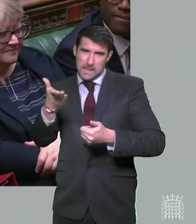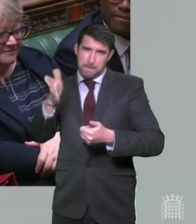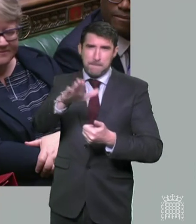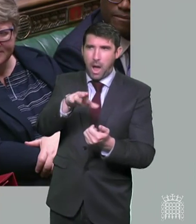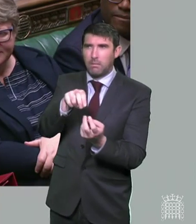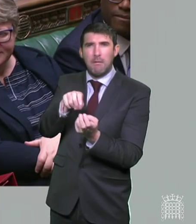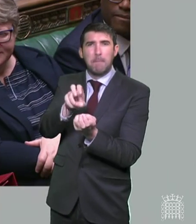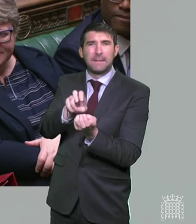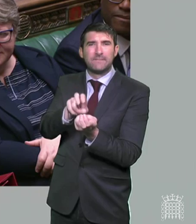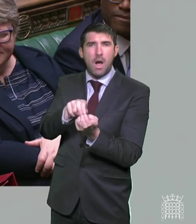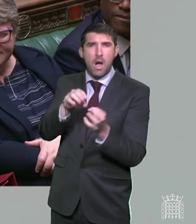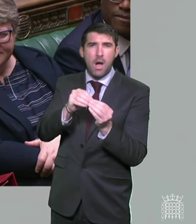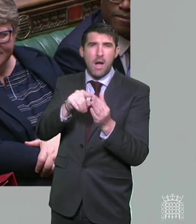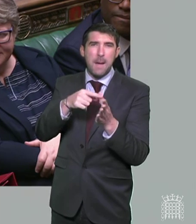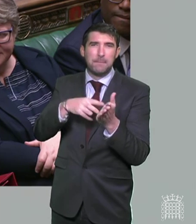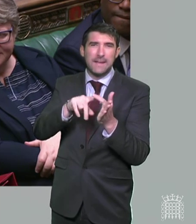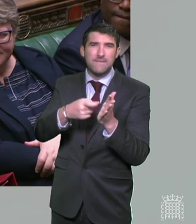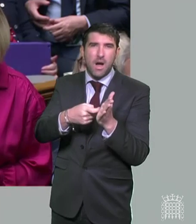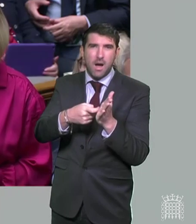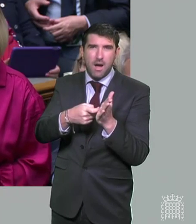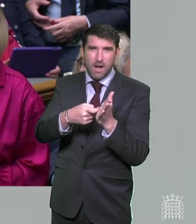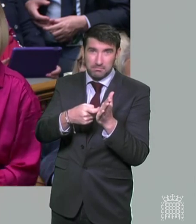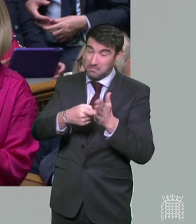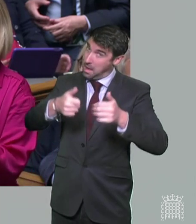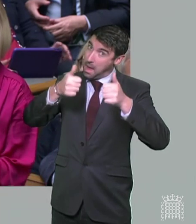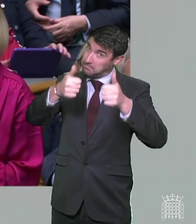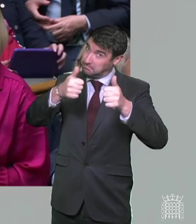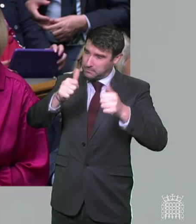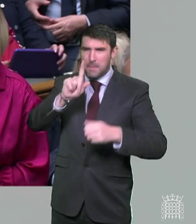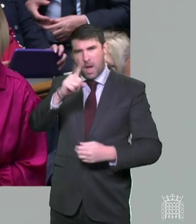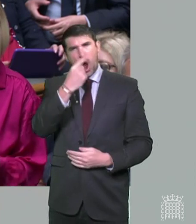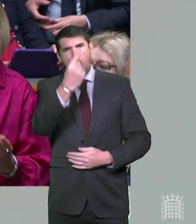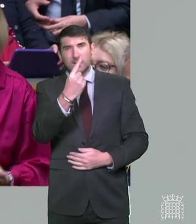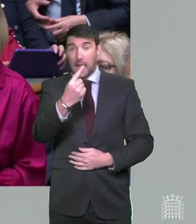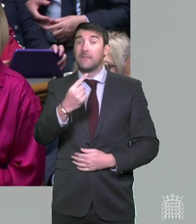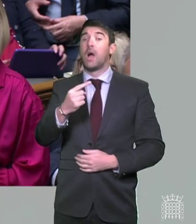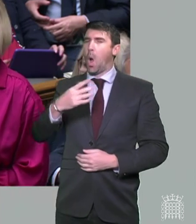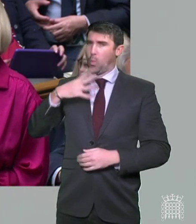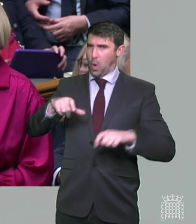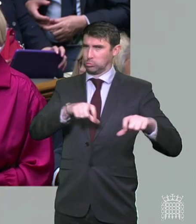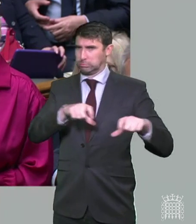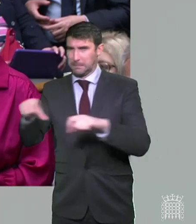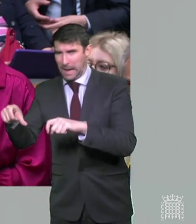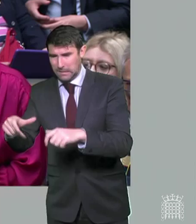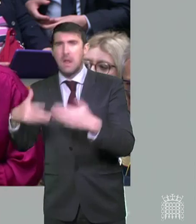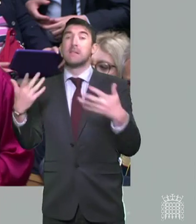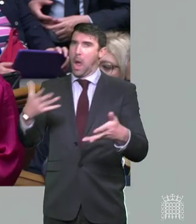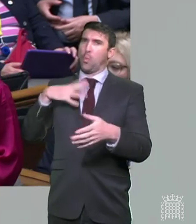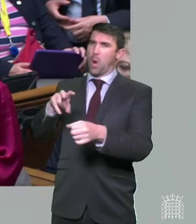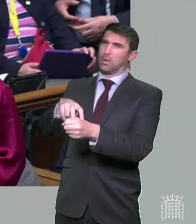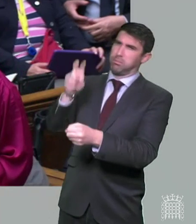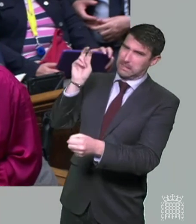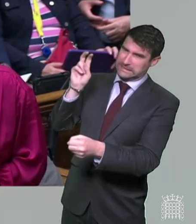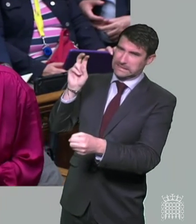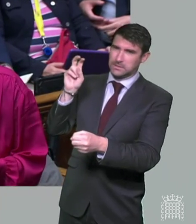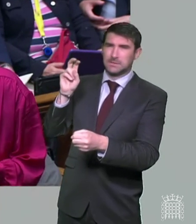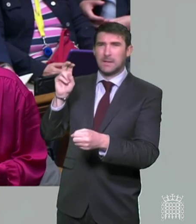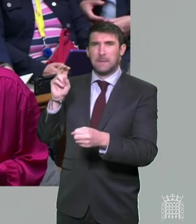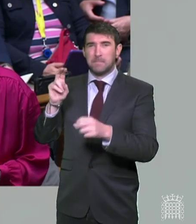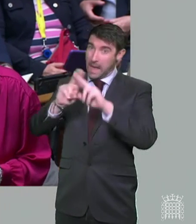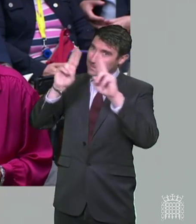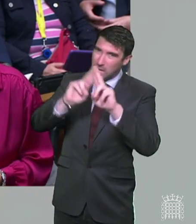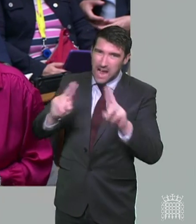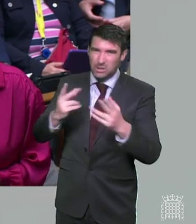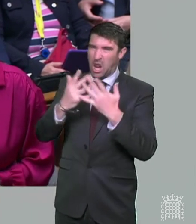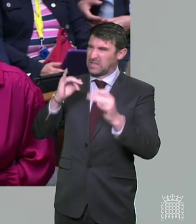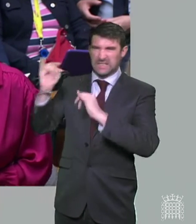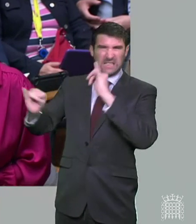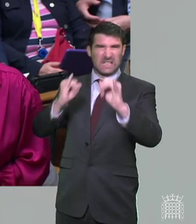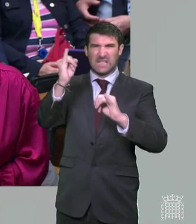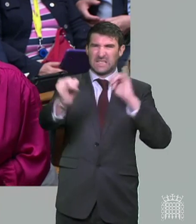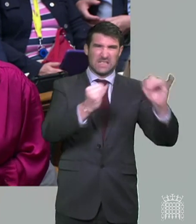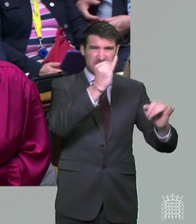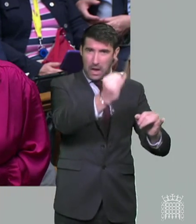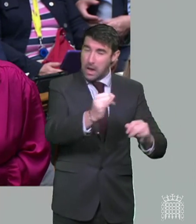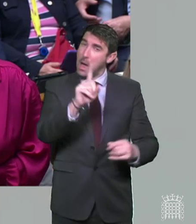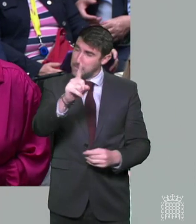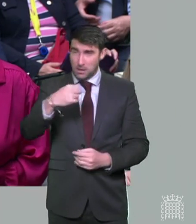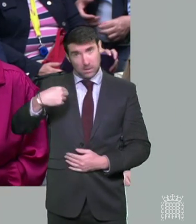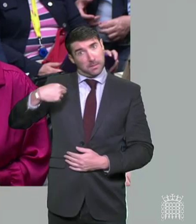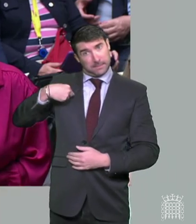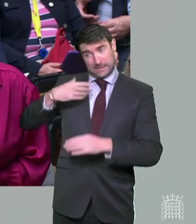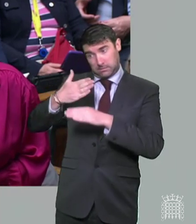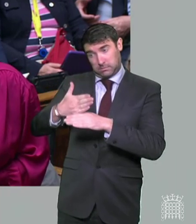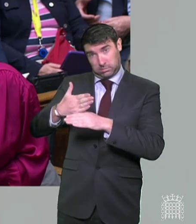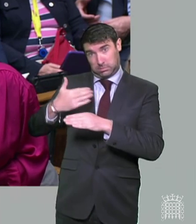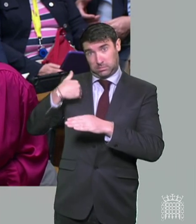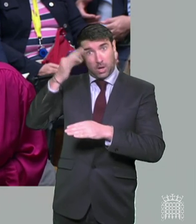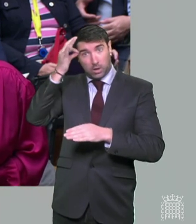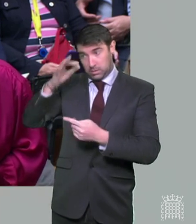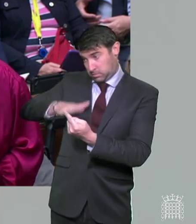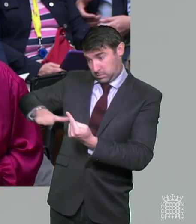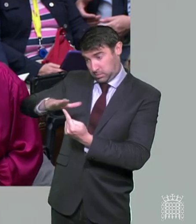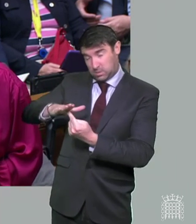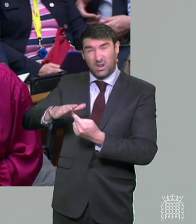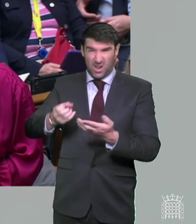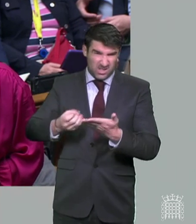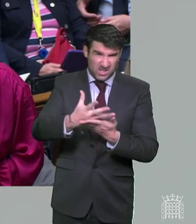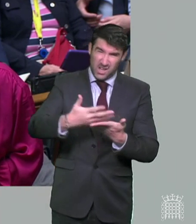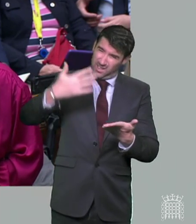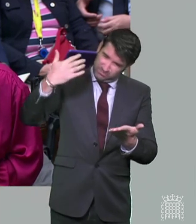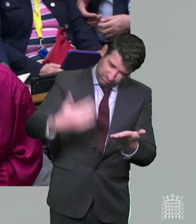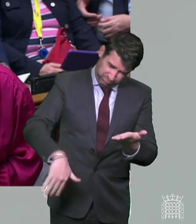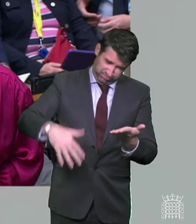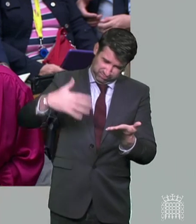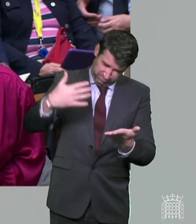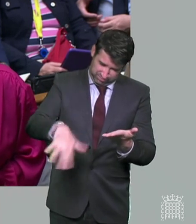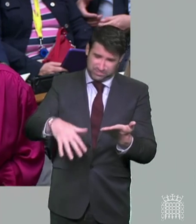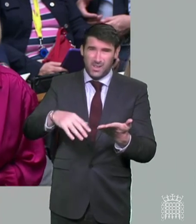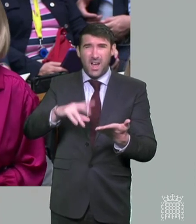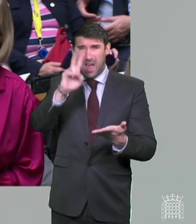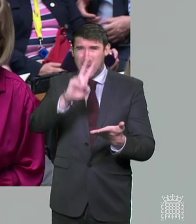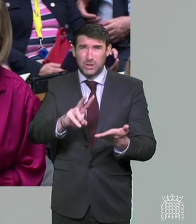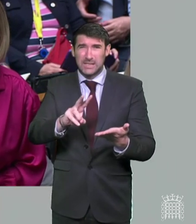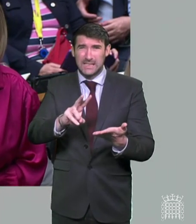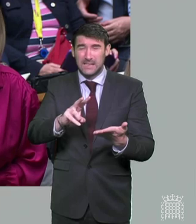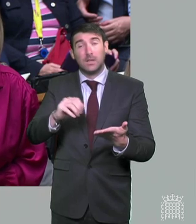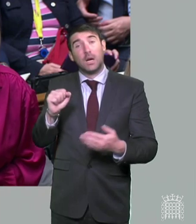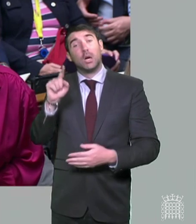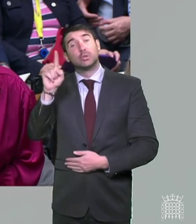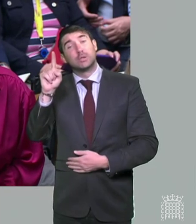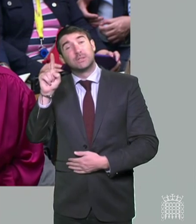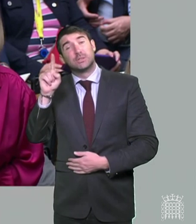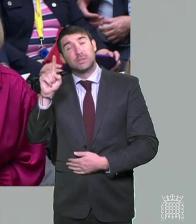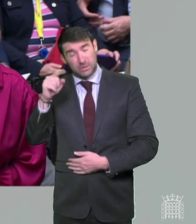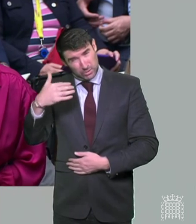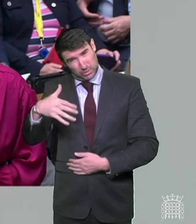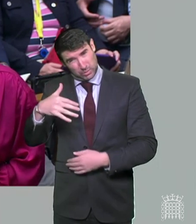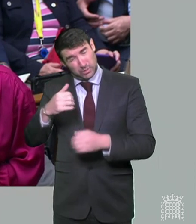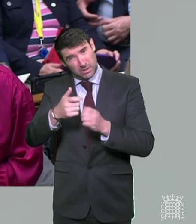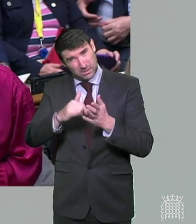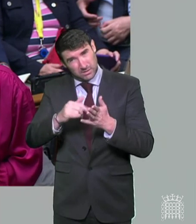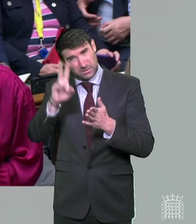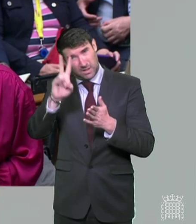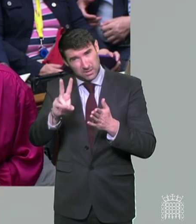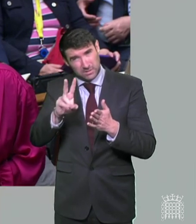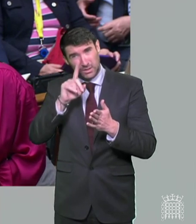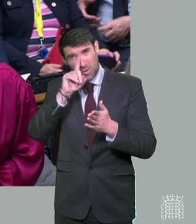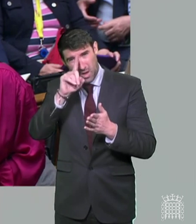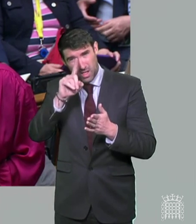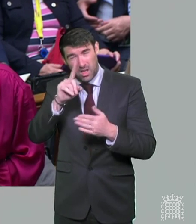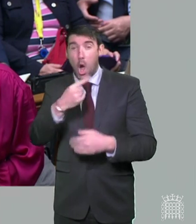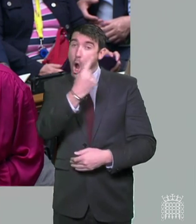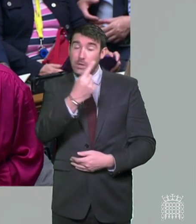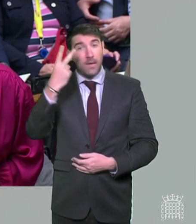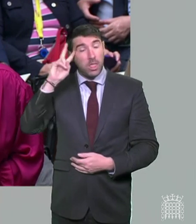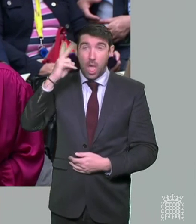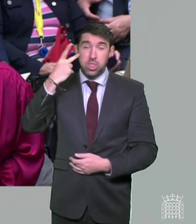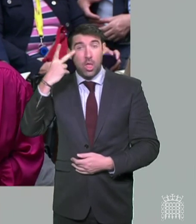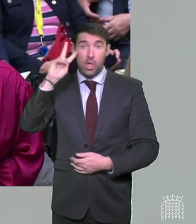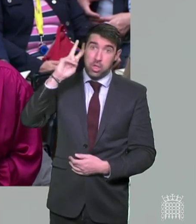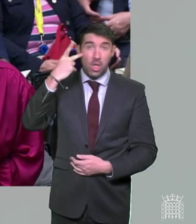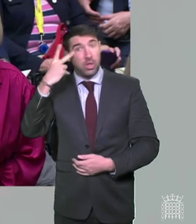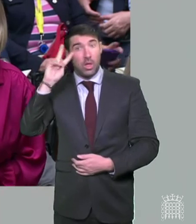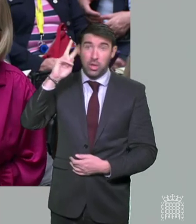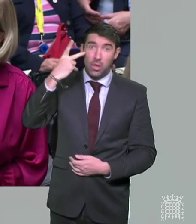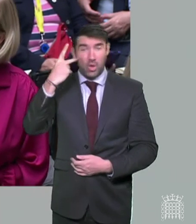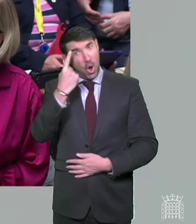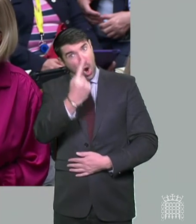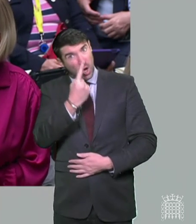Now, I am all for the beavers, but given her flip-flopping on Brexit and her inability to understand global affairs, how can constituents of mine, such as Waz Abbas, whose energy prices will go from £7,000 to £37,000 a year, or Broadtex in Livingston—its prices will go from £50,000 to £250,000 a month—have any faith that she can tackle the oncoming humanitarian crisis?